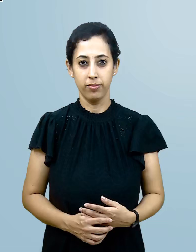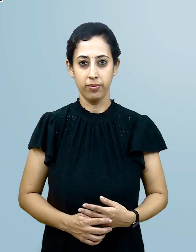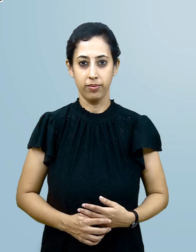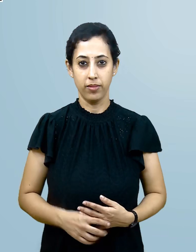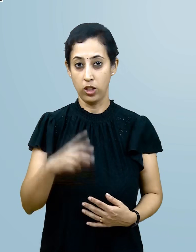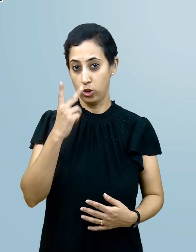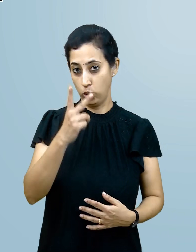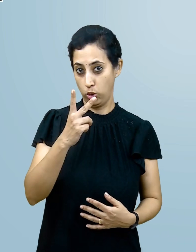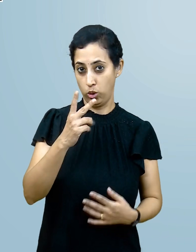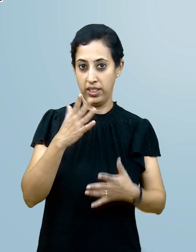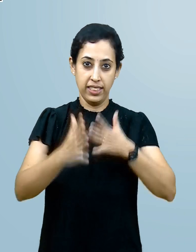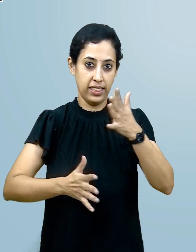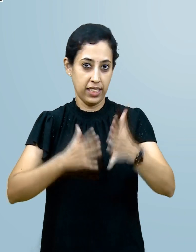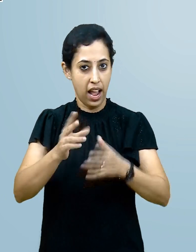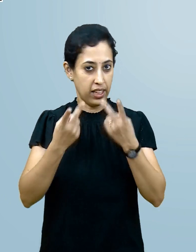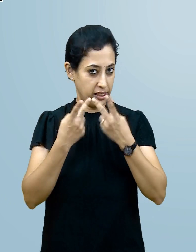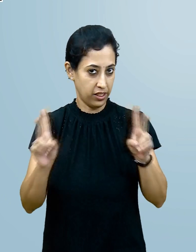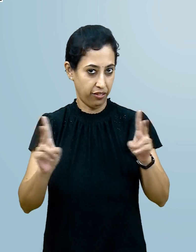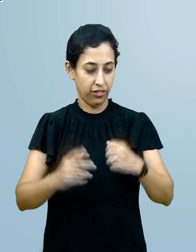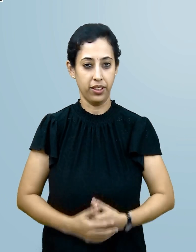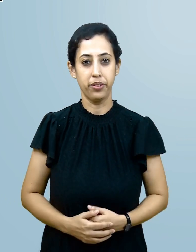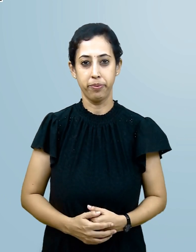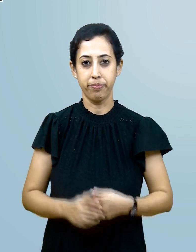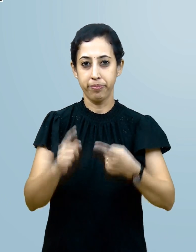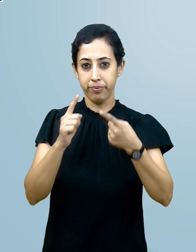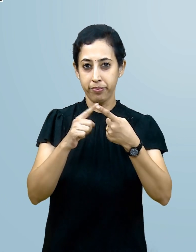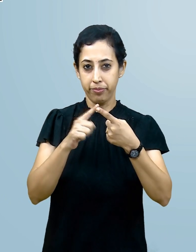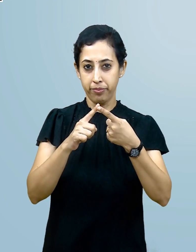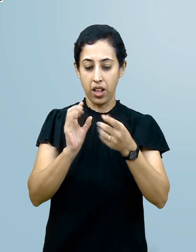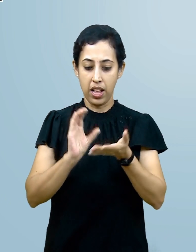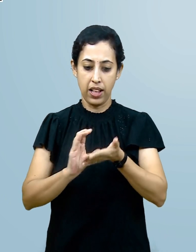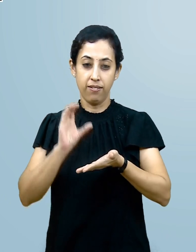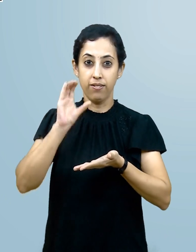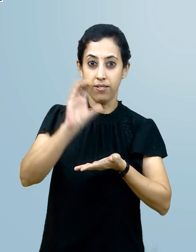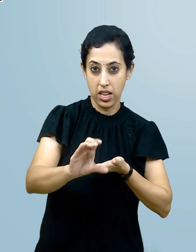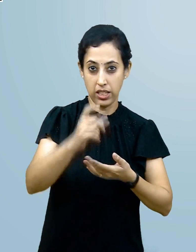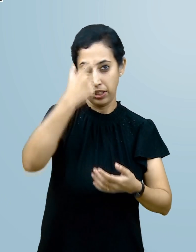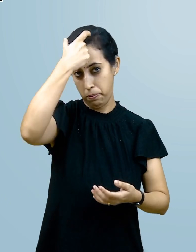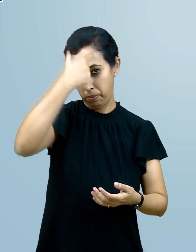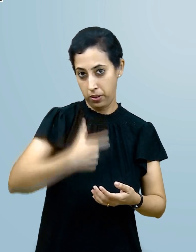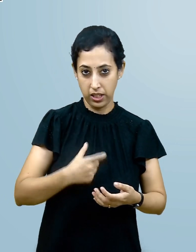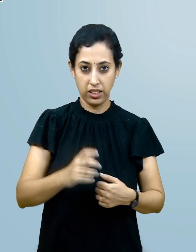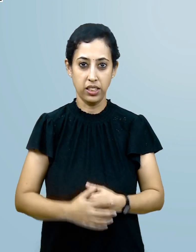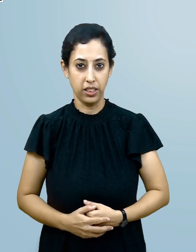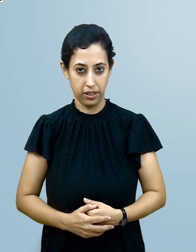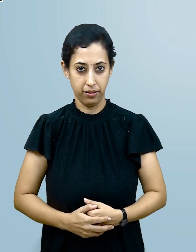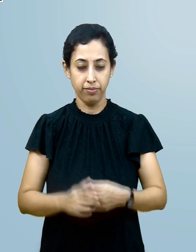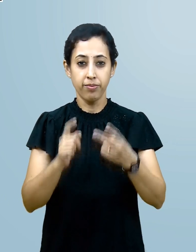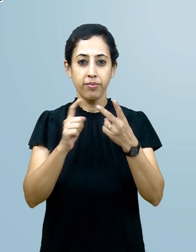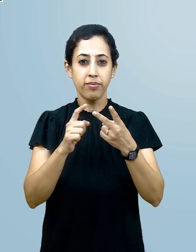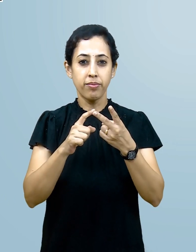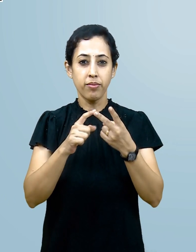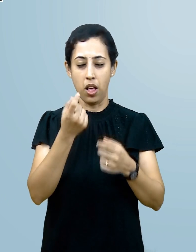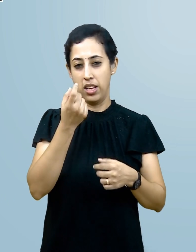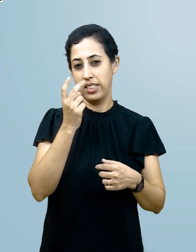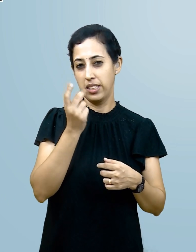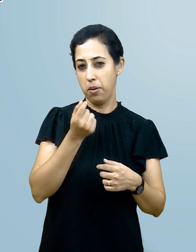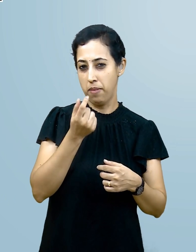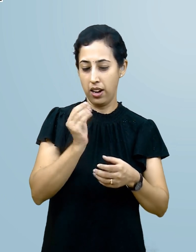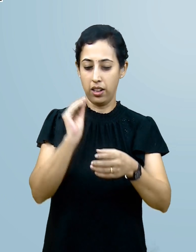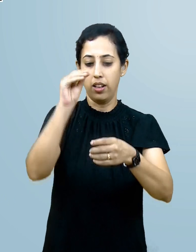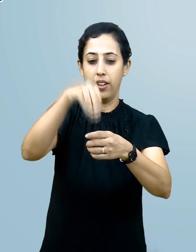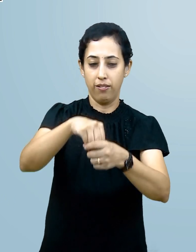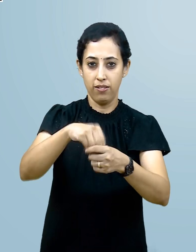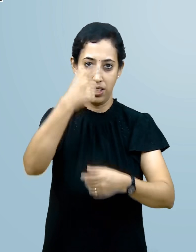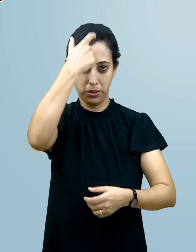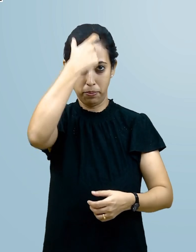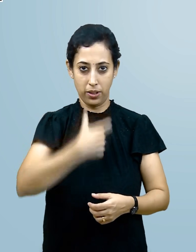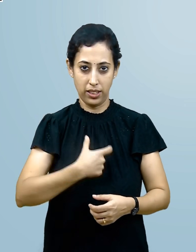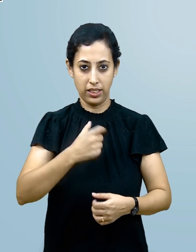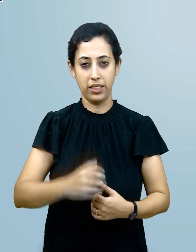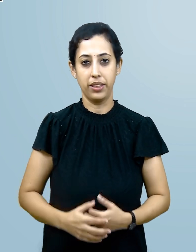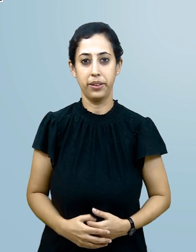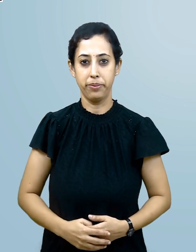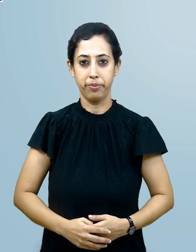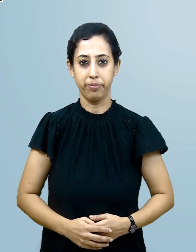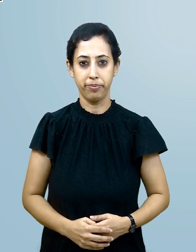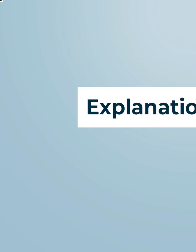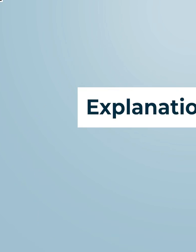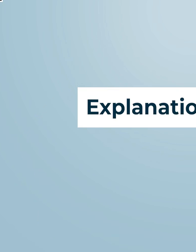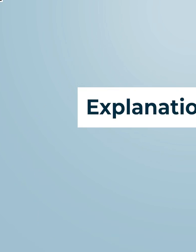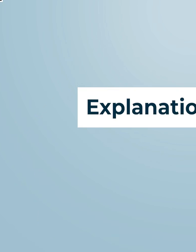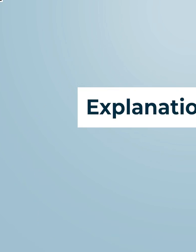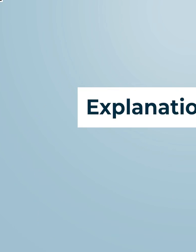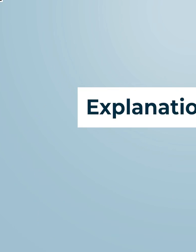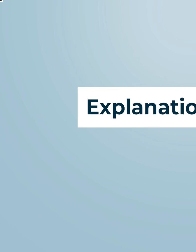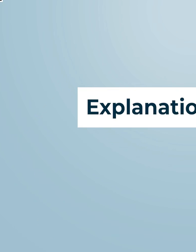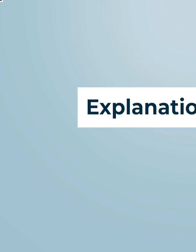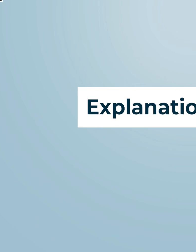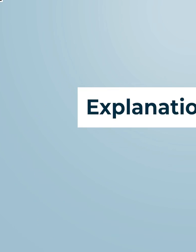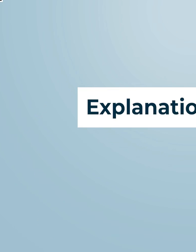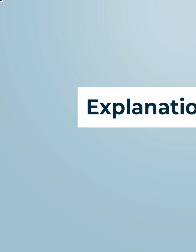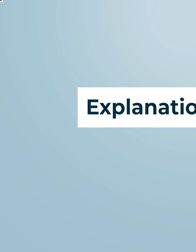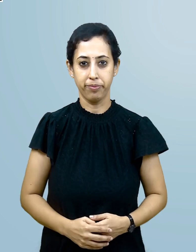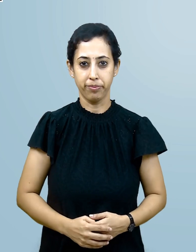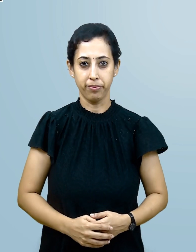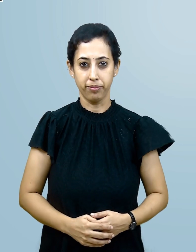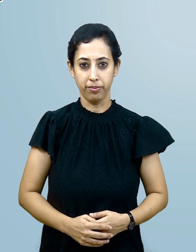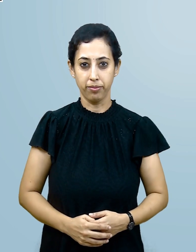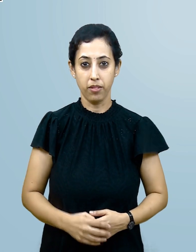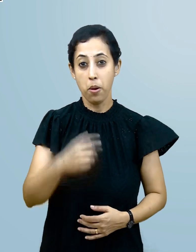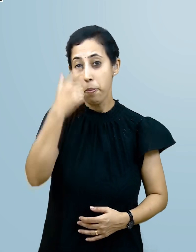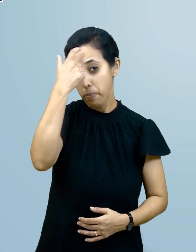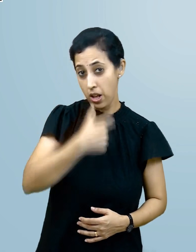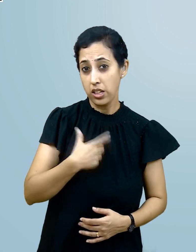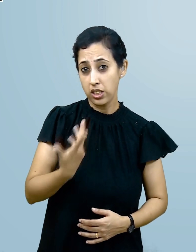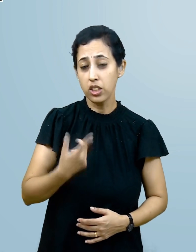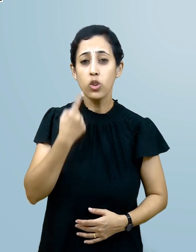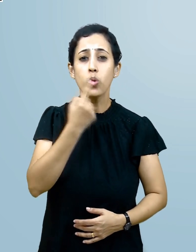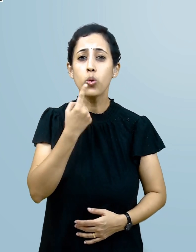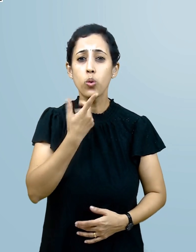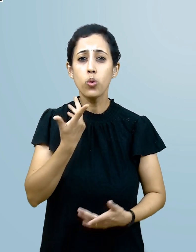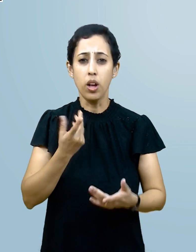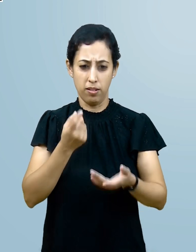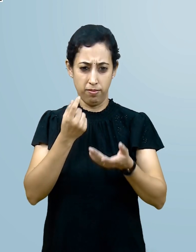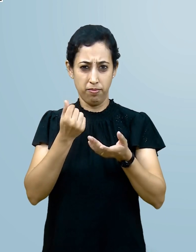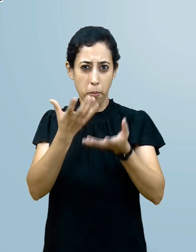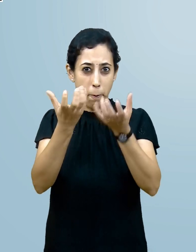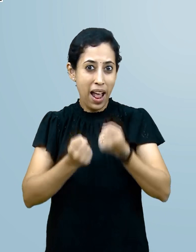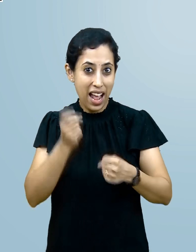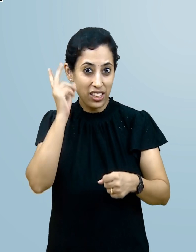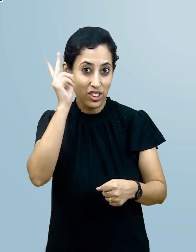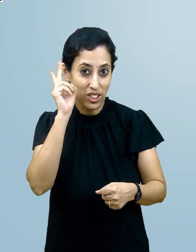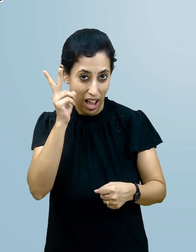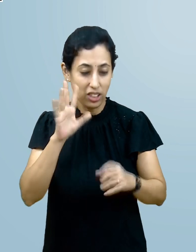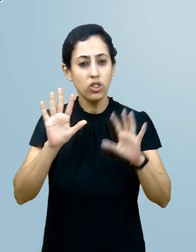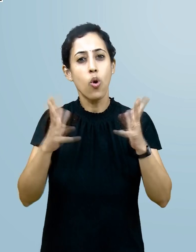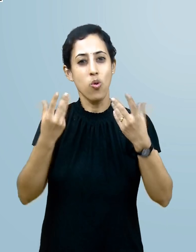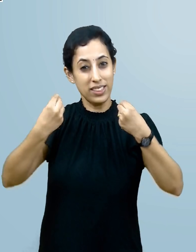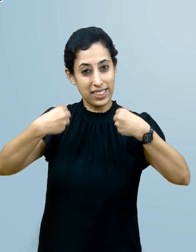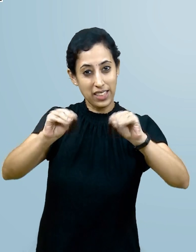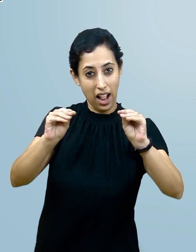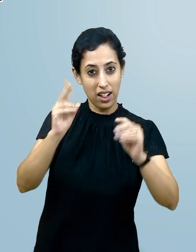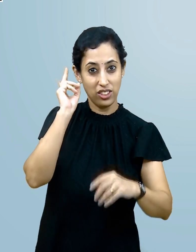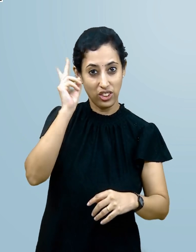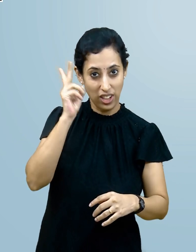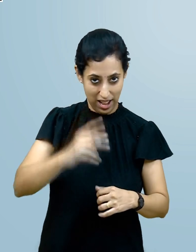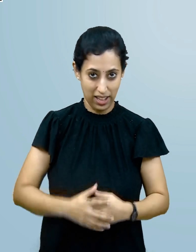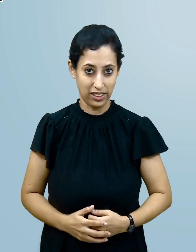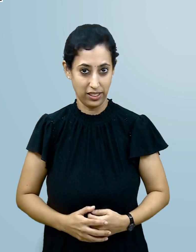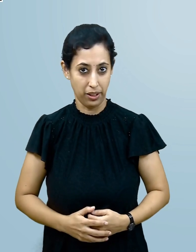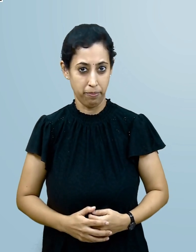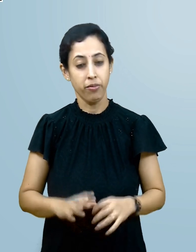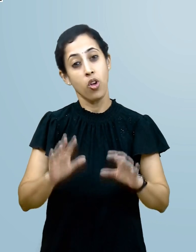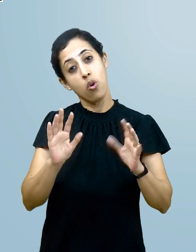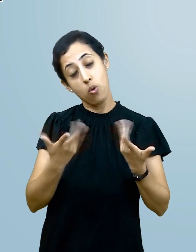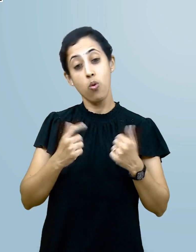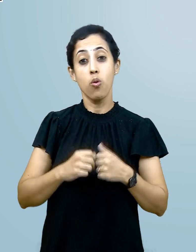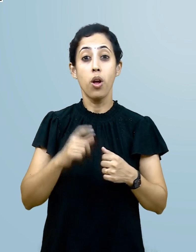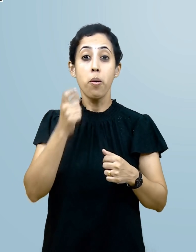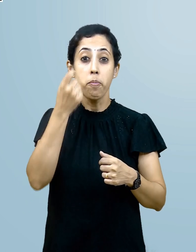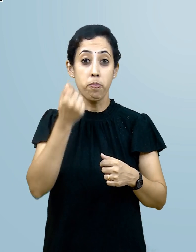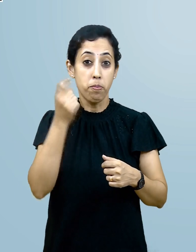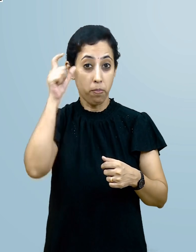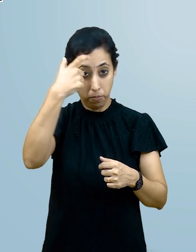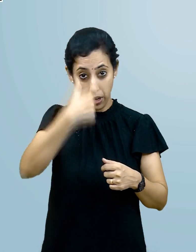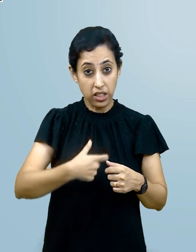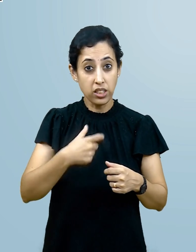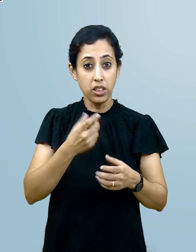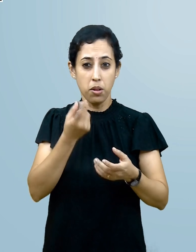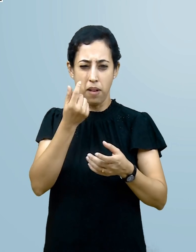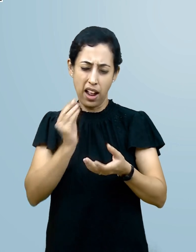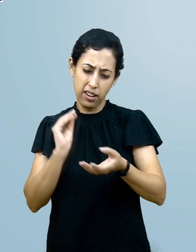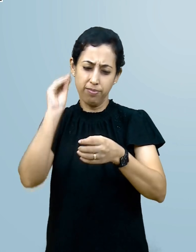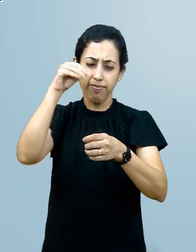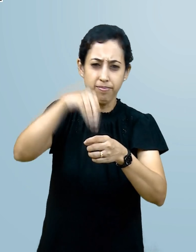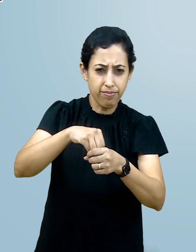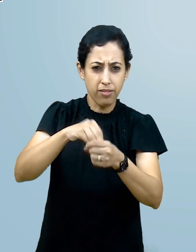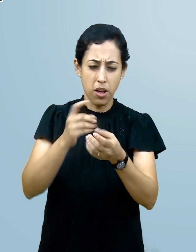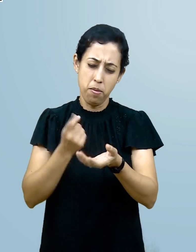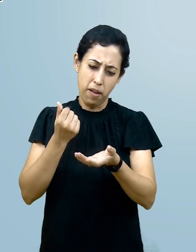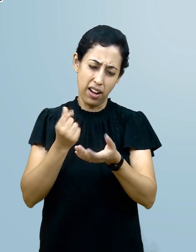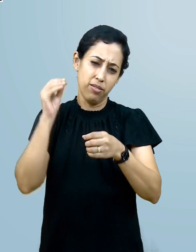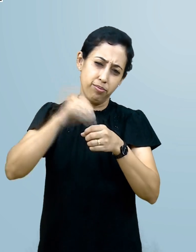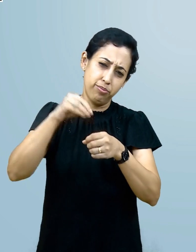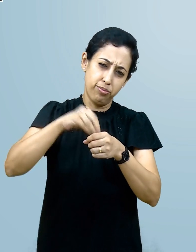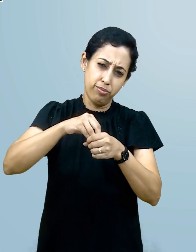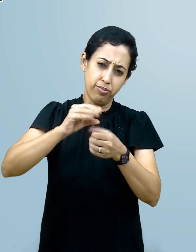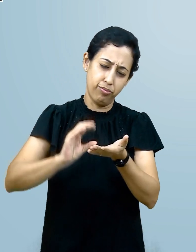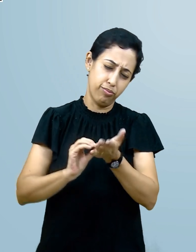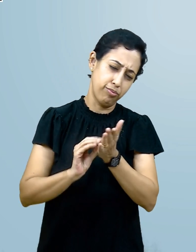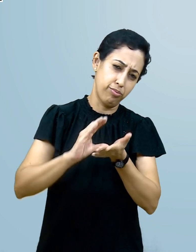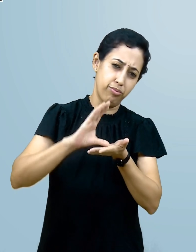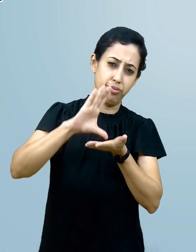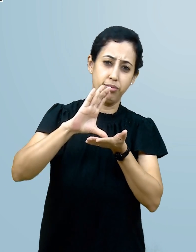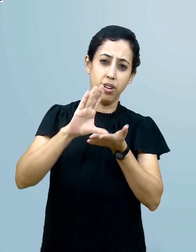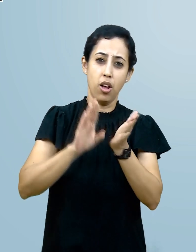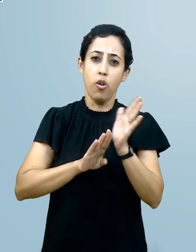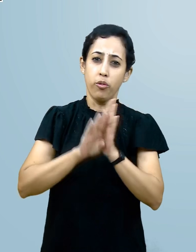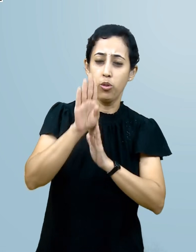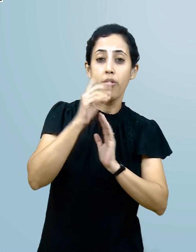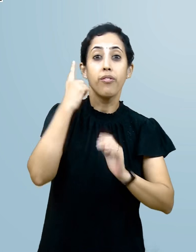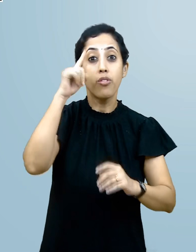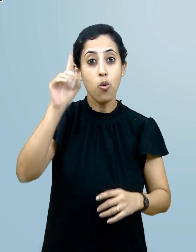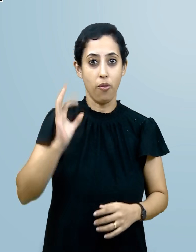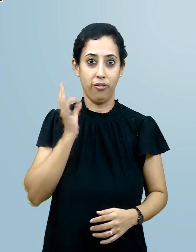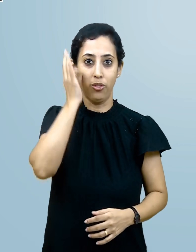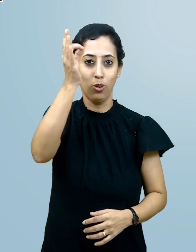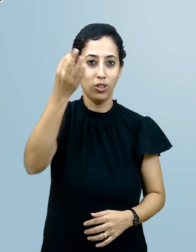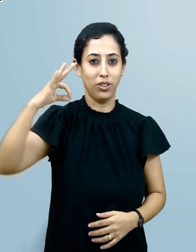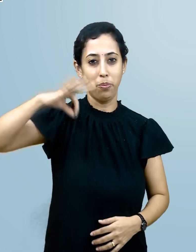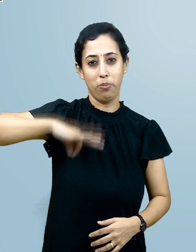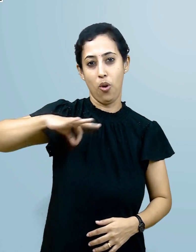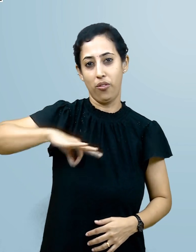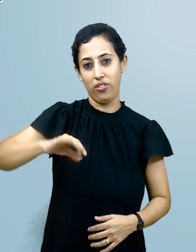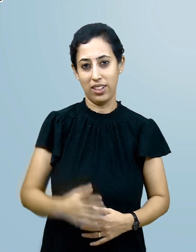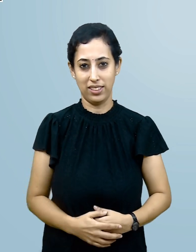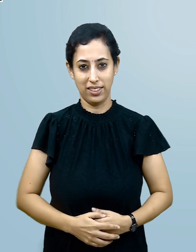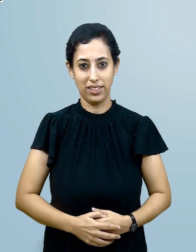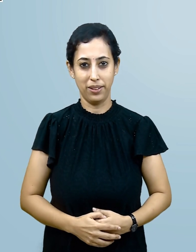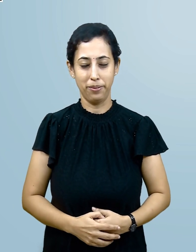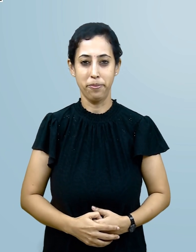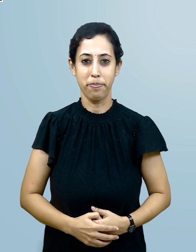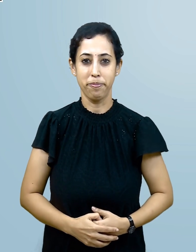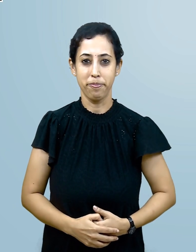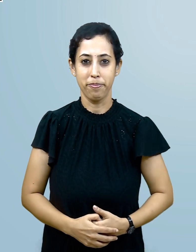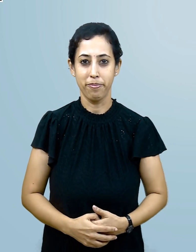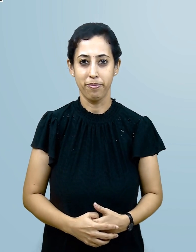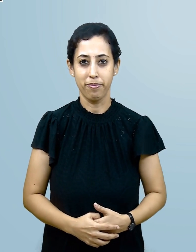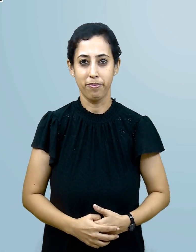Investor